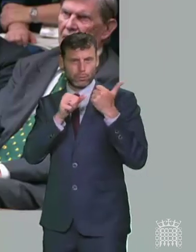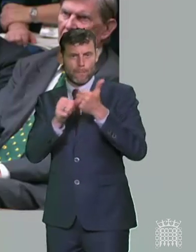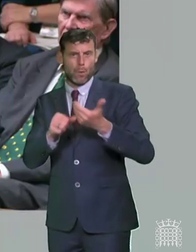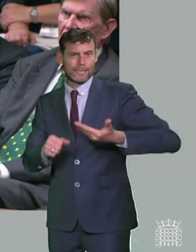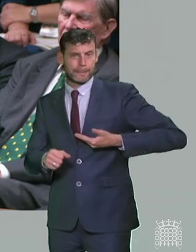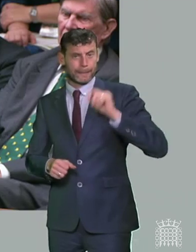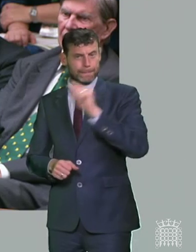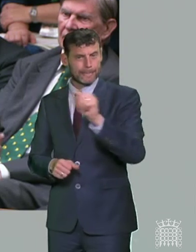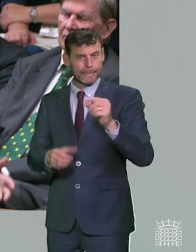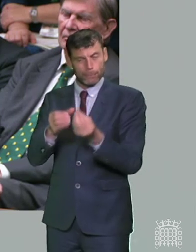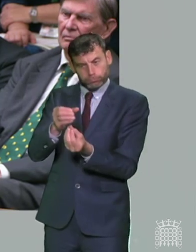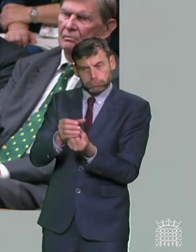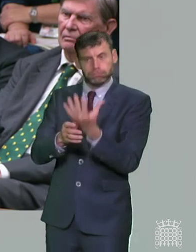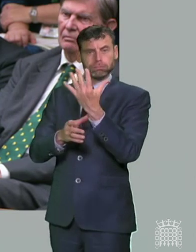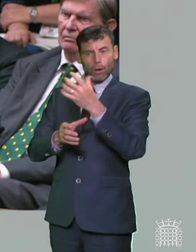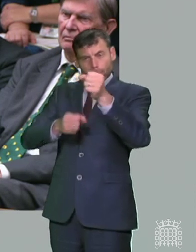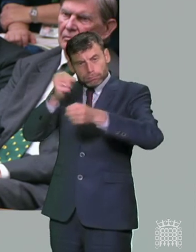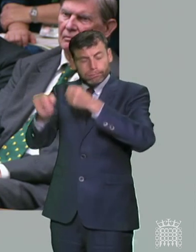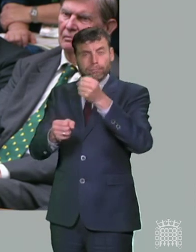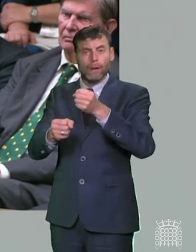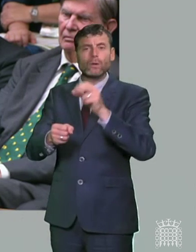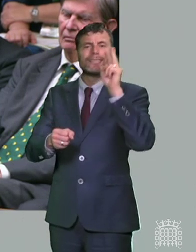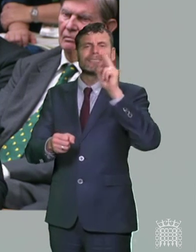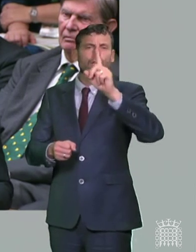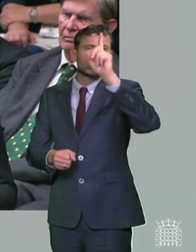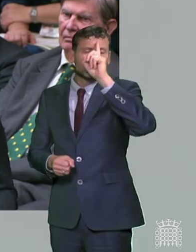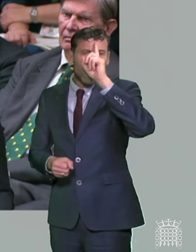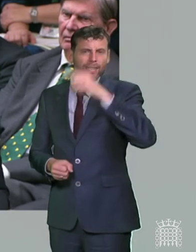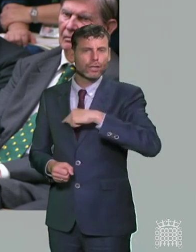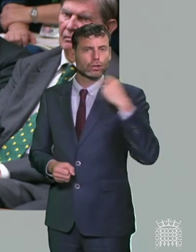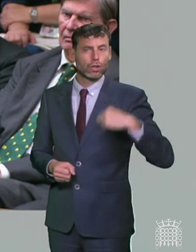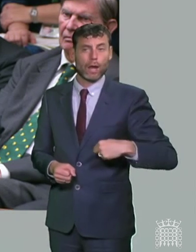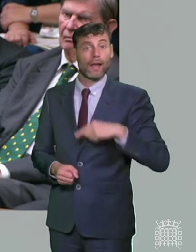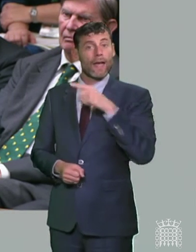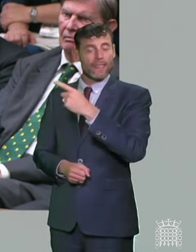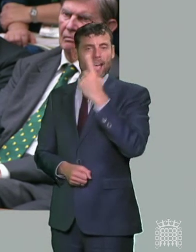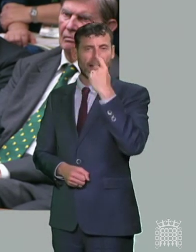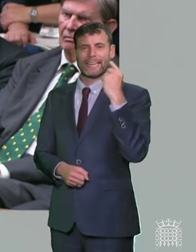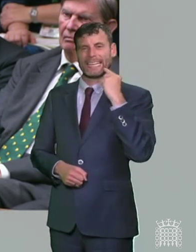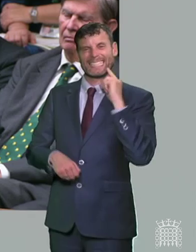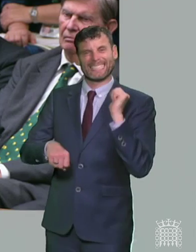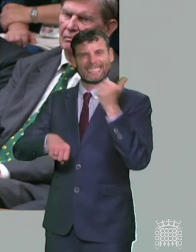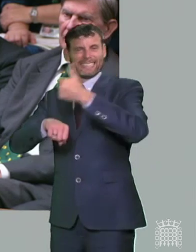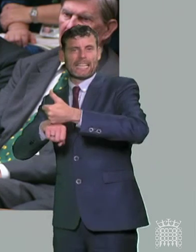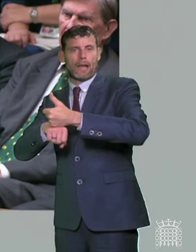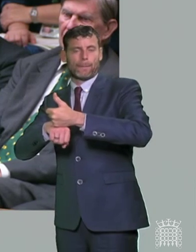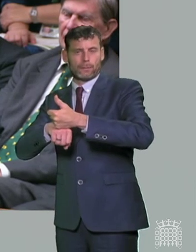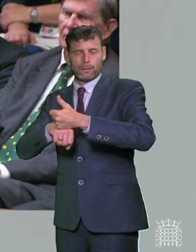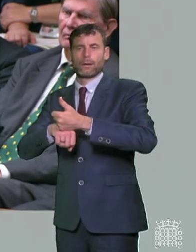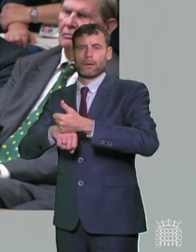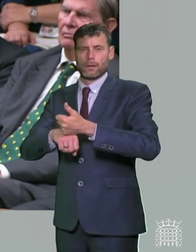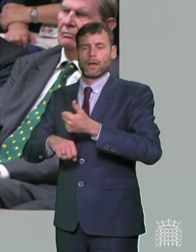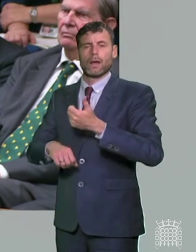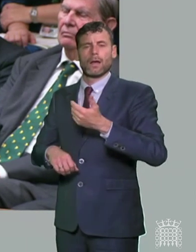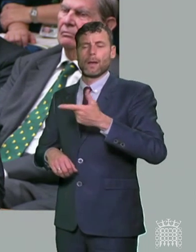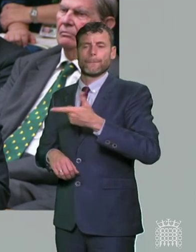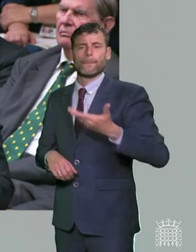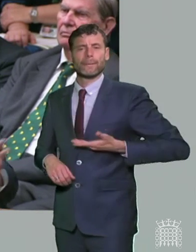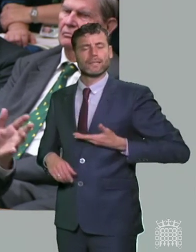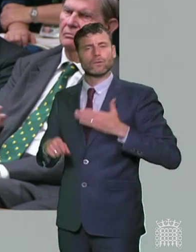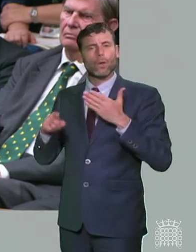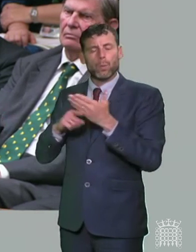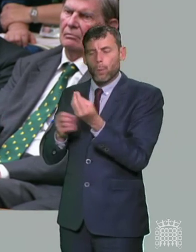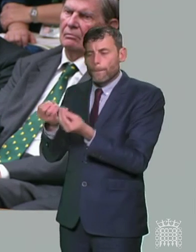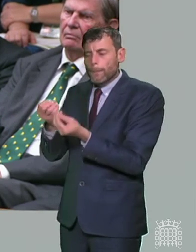Many countries around the world, including Germany and China, get a competitive advantage by burning lignite, the dirtiest form of fossil fuel.